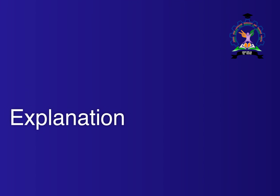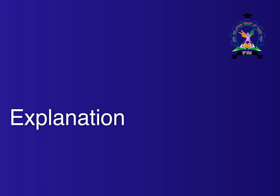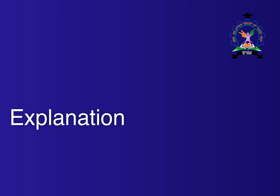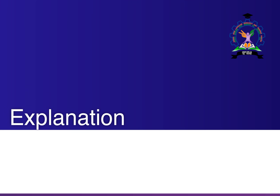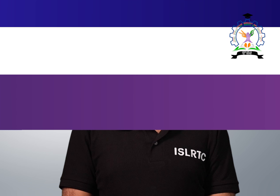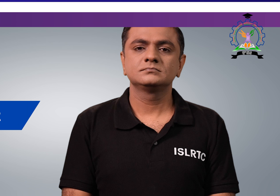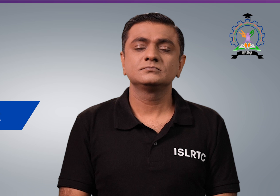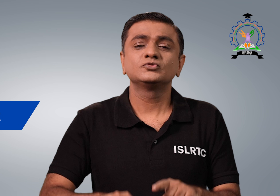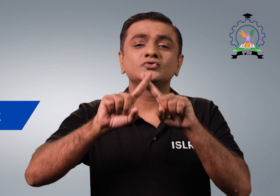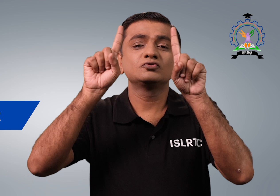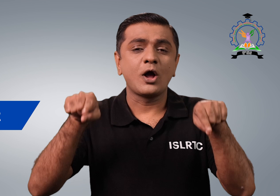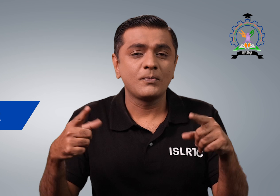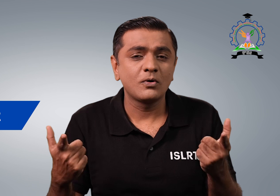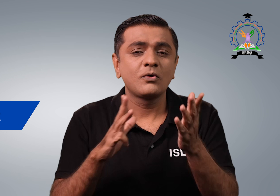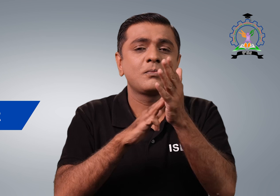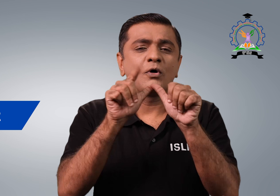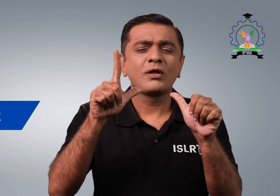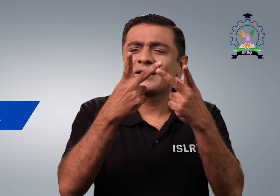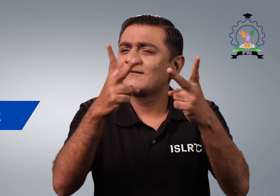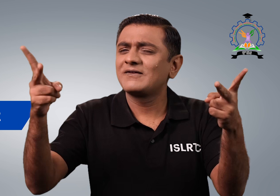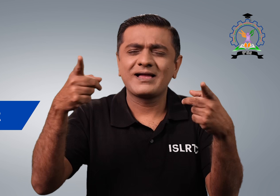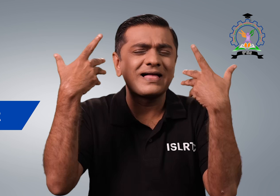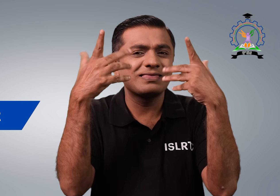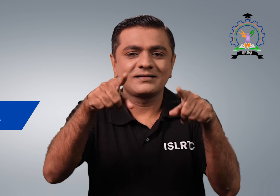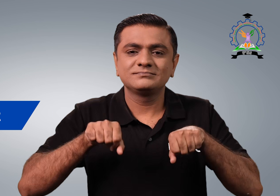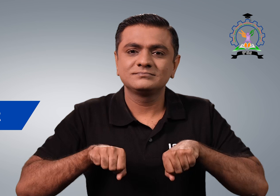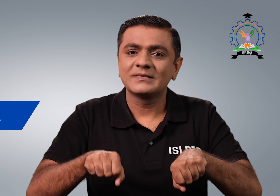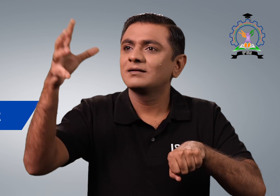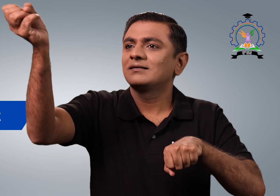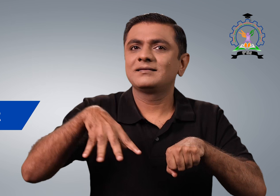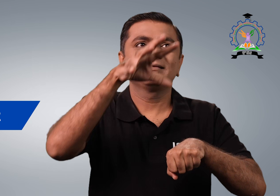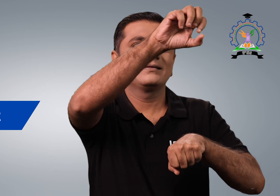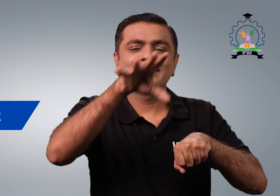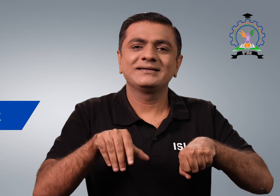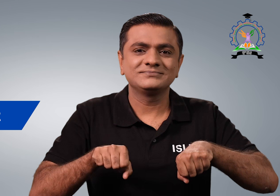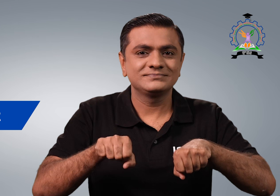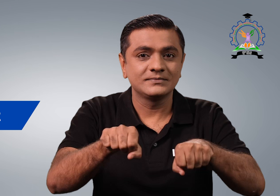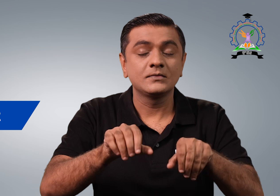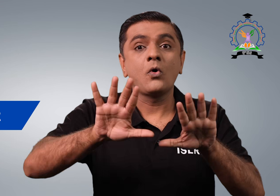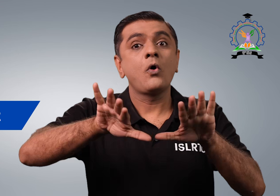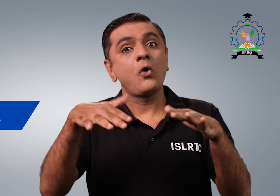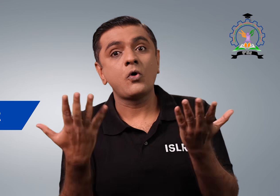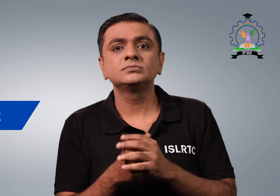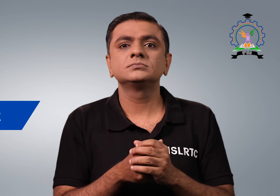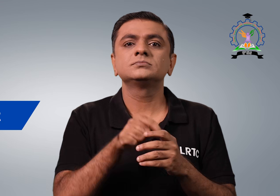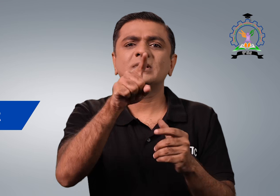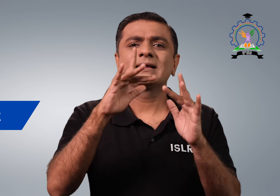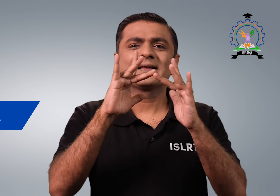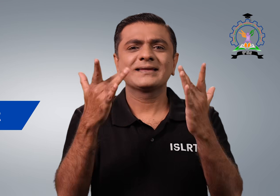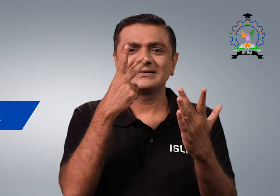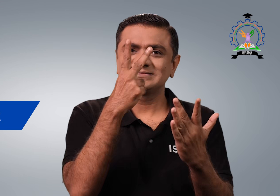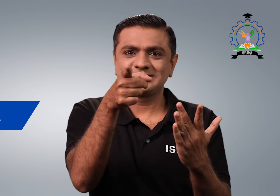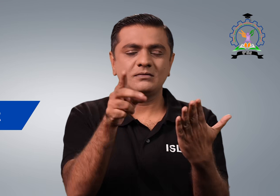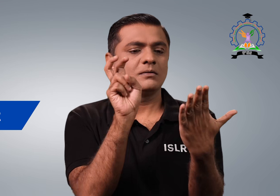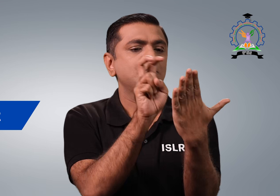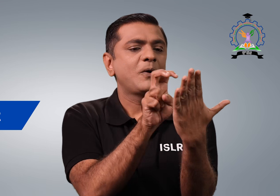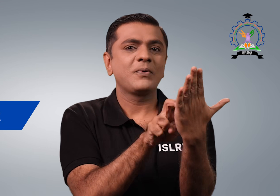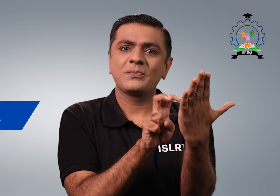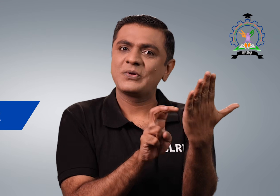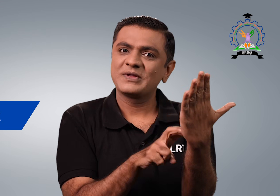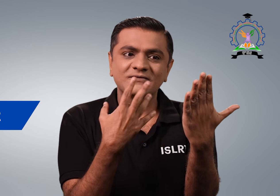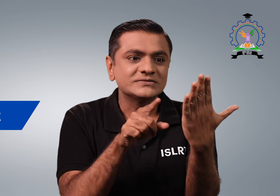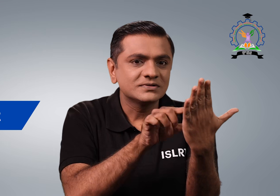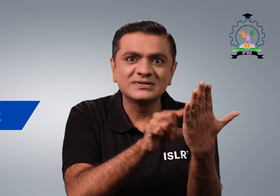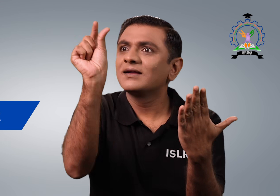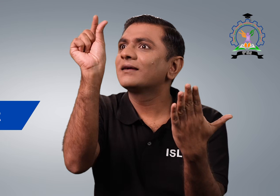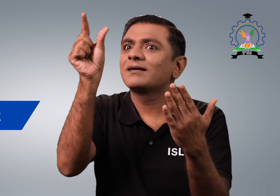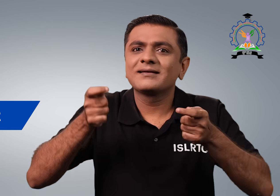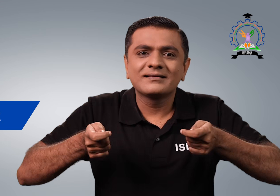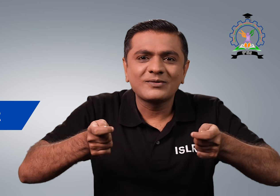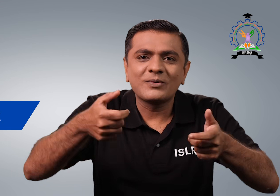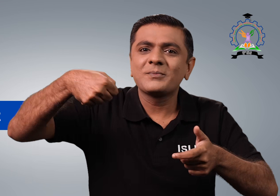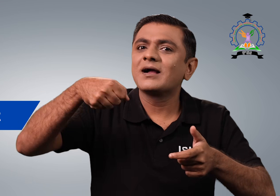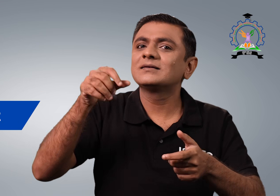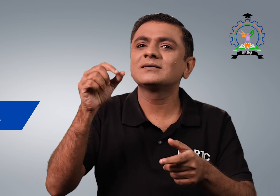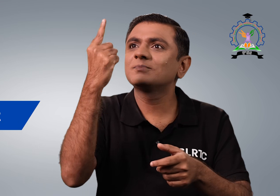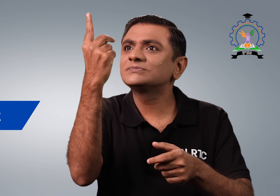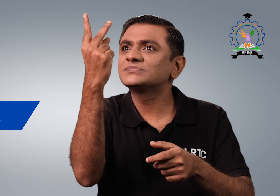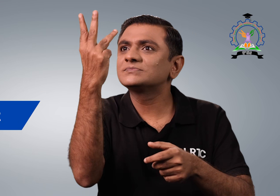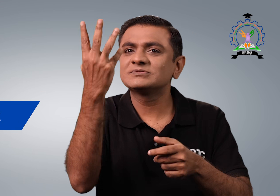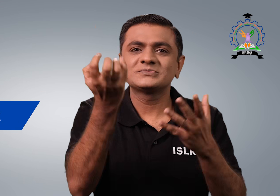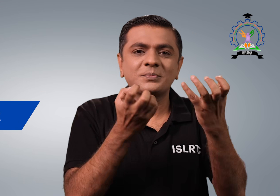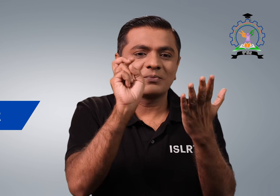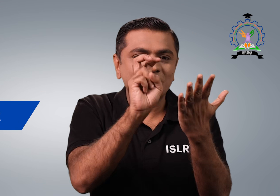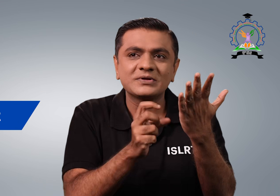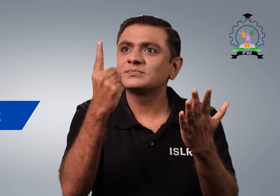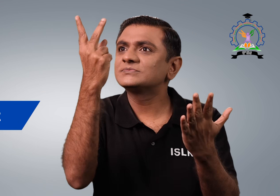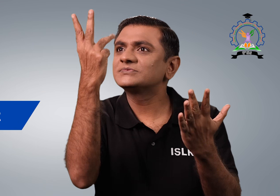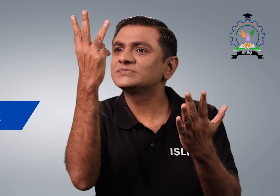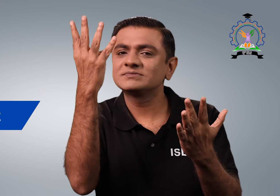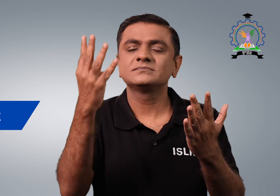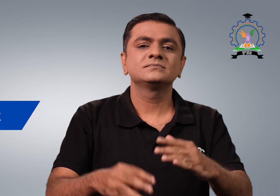It is a cart used in stores or malls to carry items while shopping. Similarly, while shopping online, you select the items to be bought, which keeps getting added to the cart.